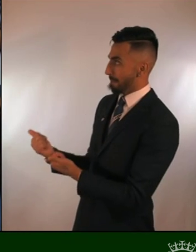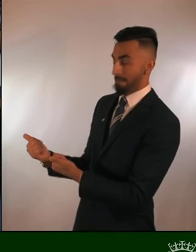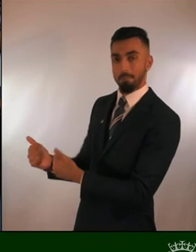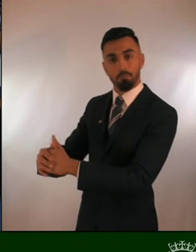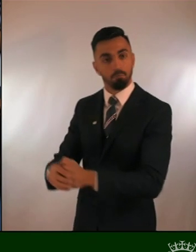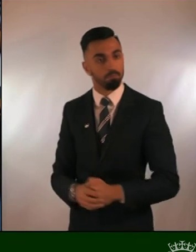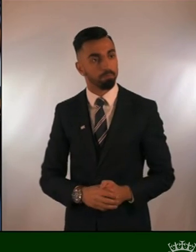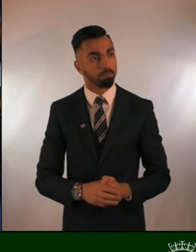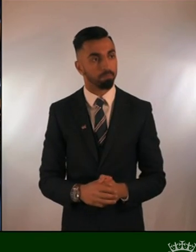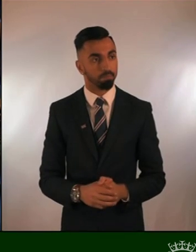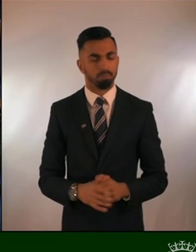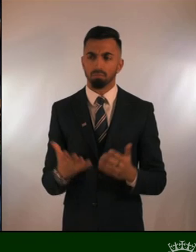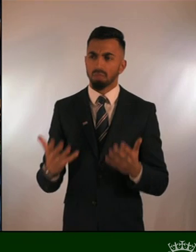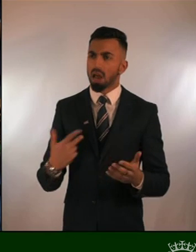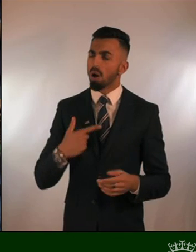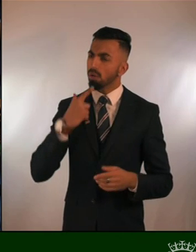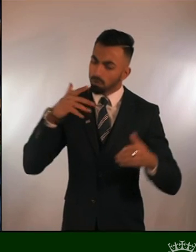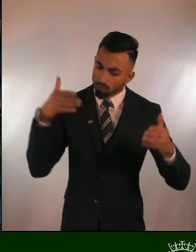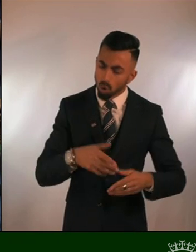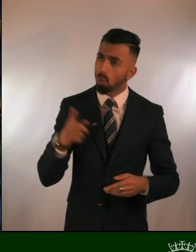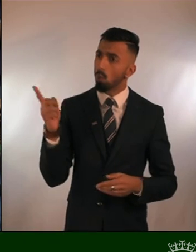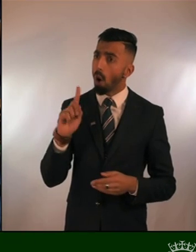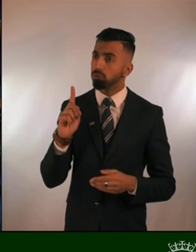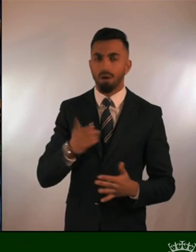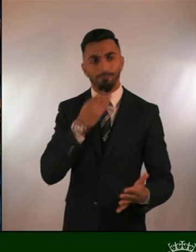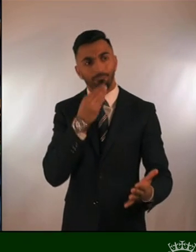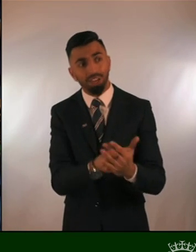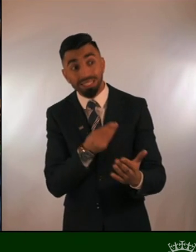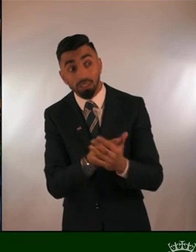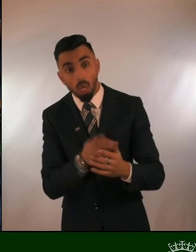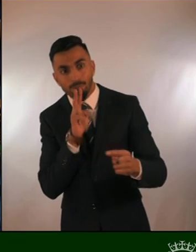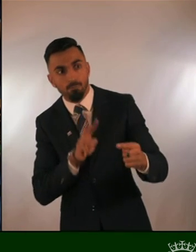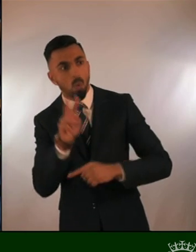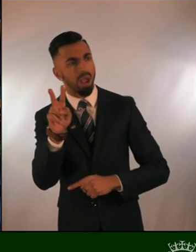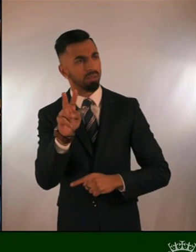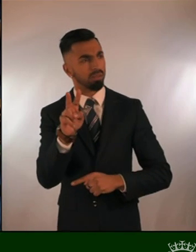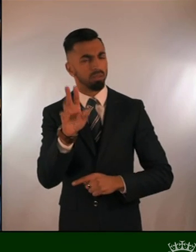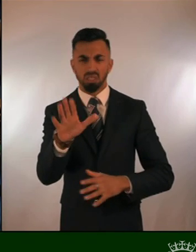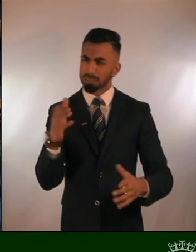The economic impacts of coronavirus remind us of the importance of fiscal responsibility.